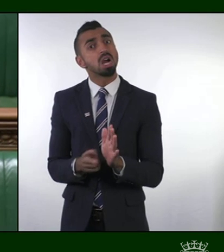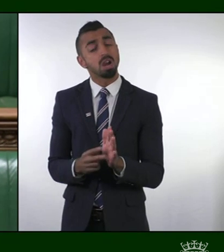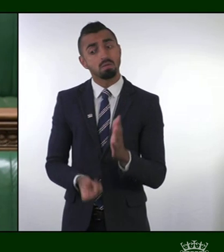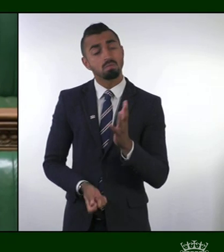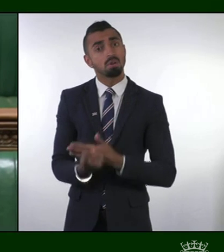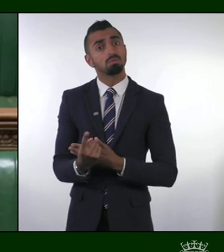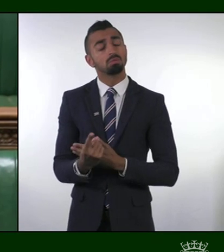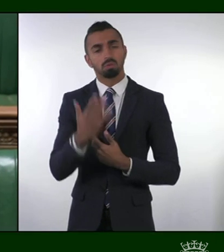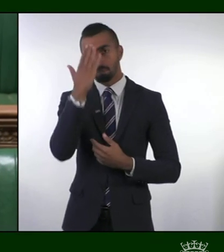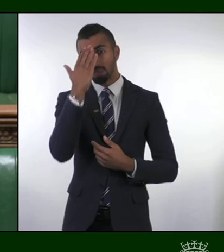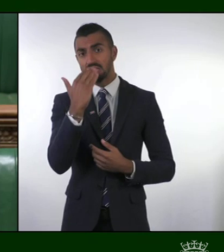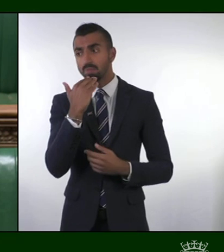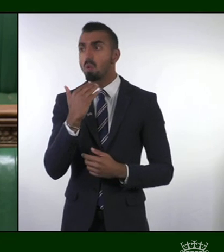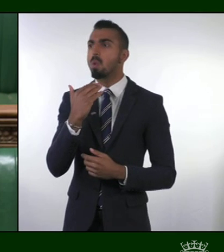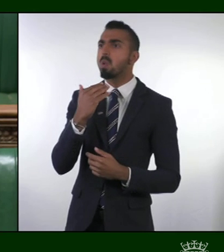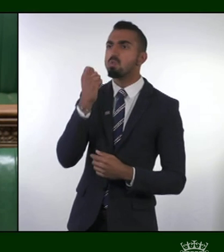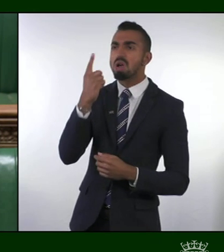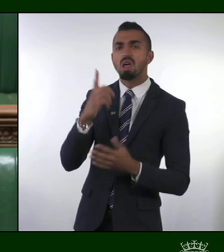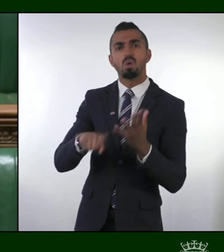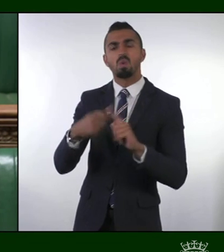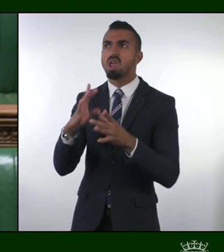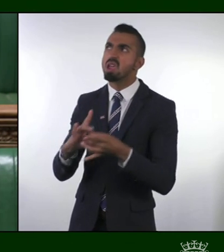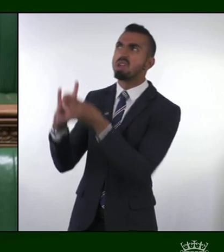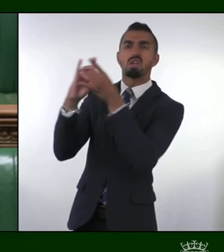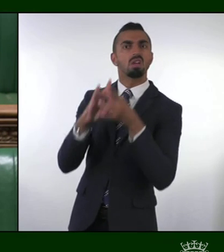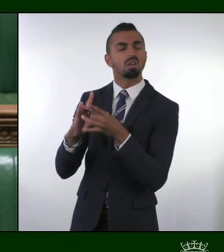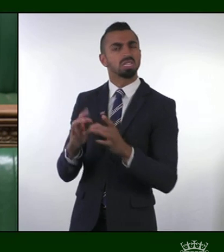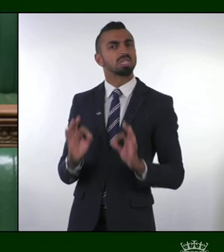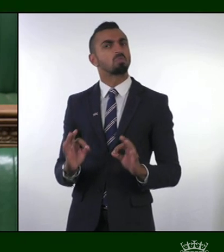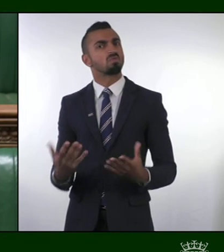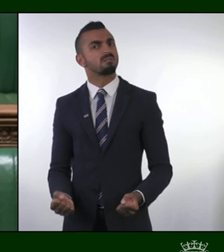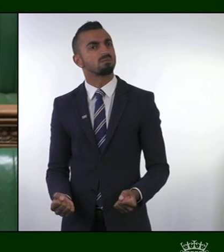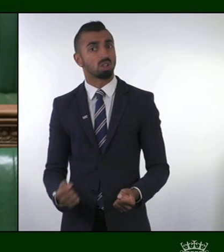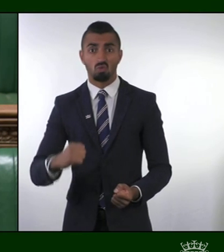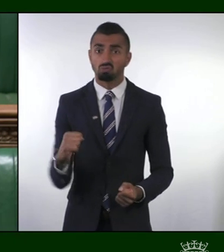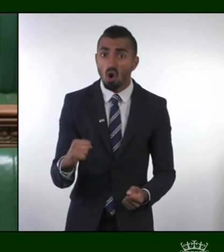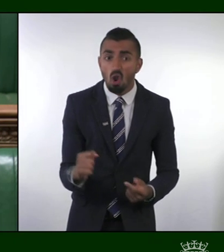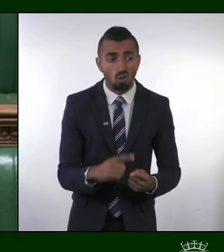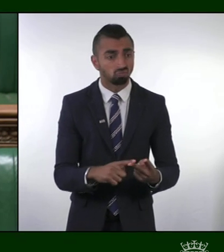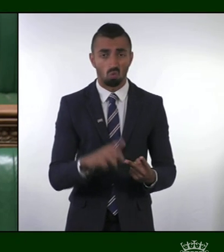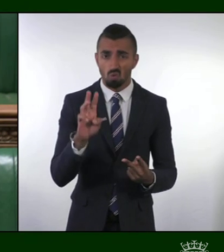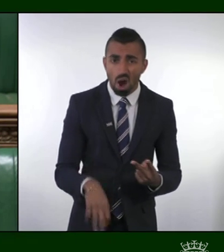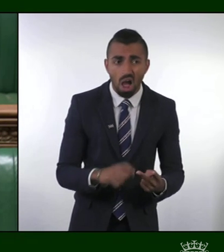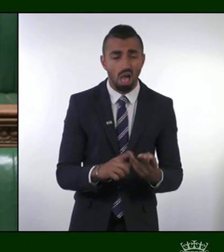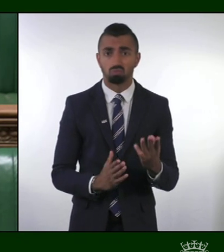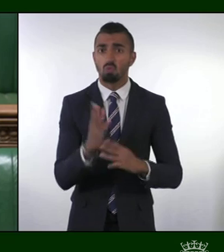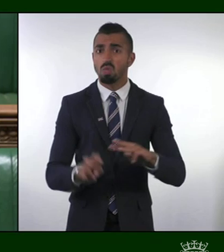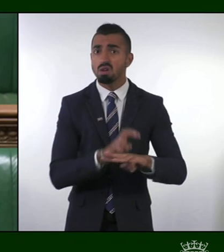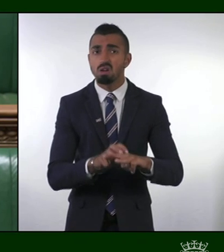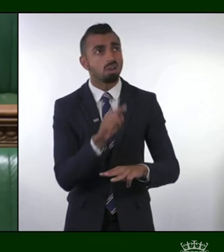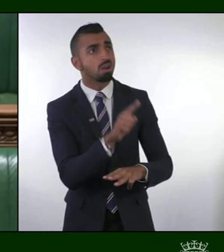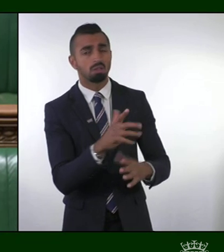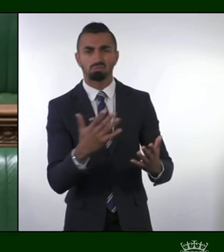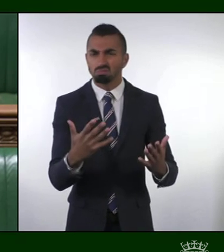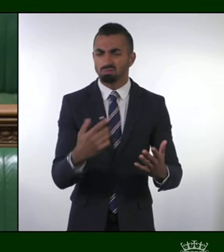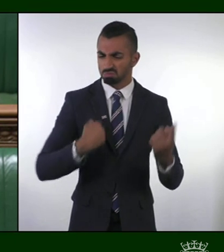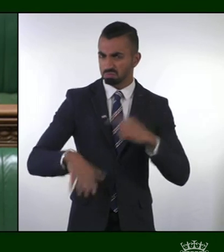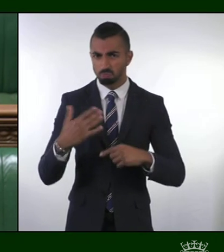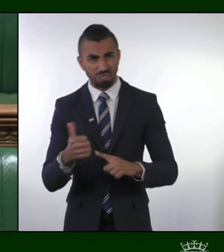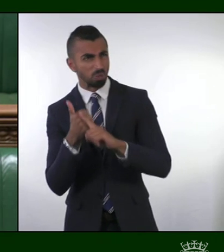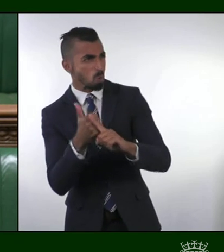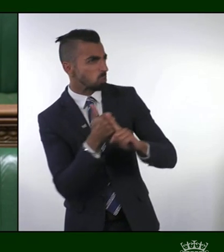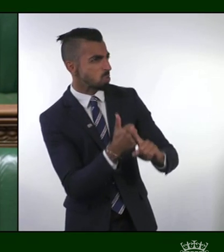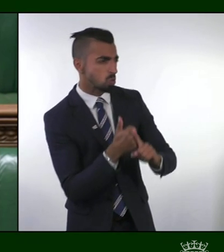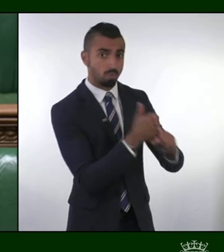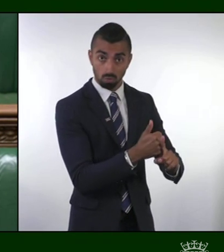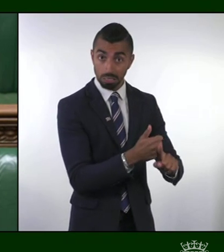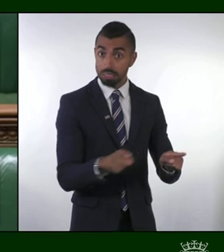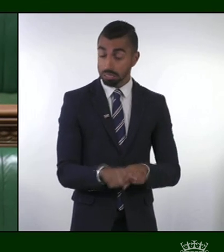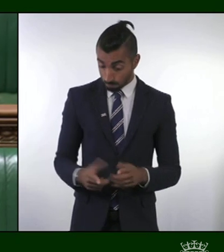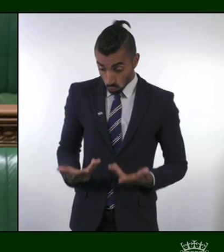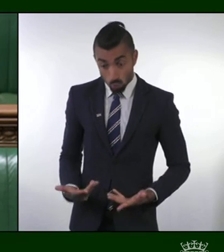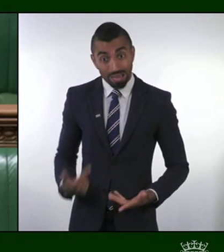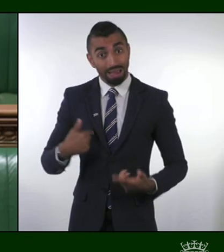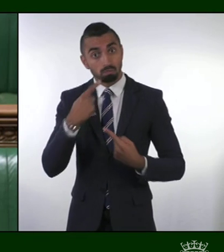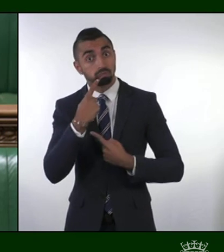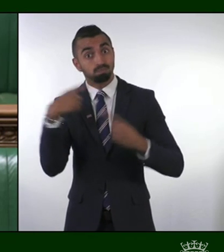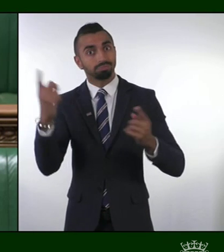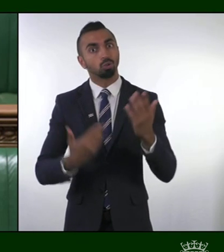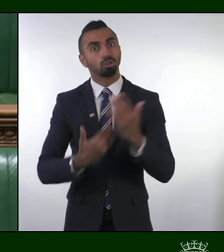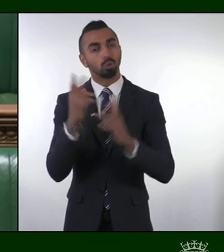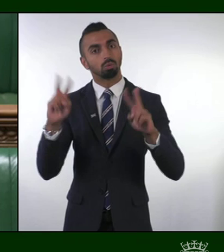Millions of people in Scotland, Wales and Northern Ireland have been protected by the UK Government’s economic interventions, and they will be supported by today’s plan for jobs.